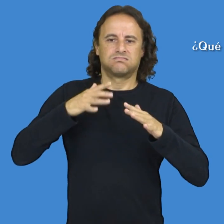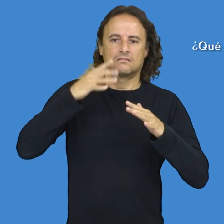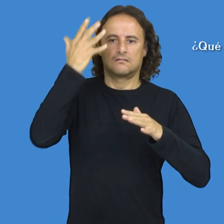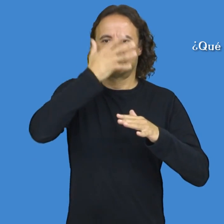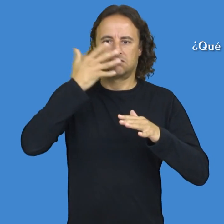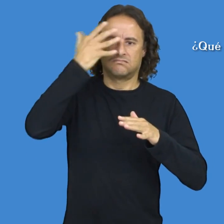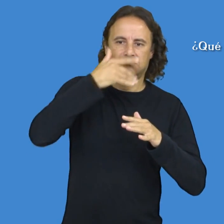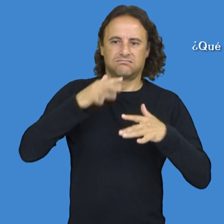marear